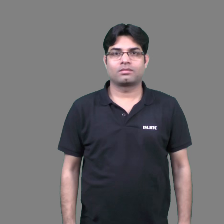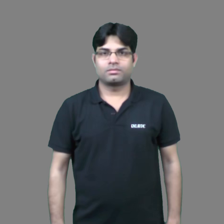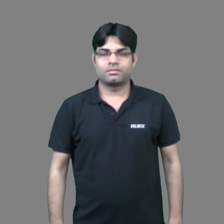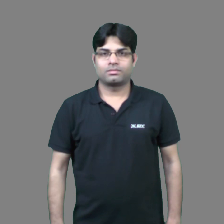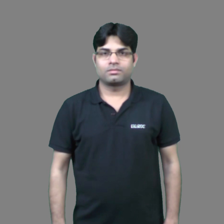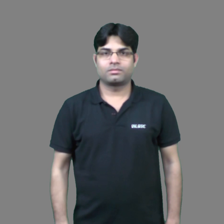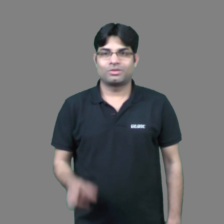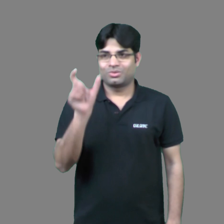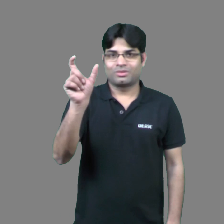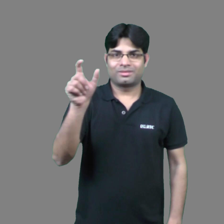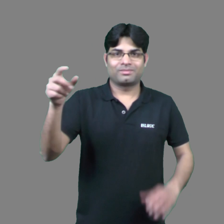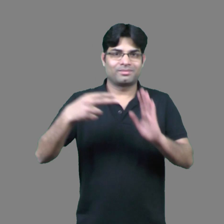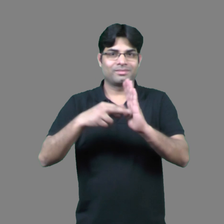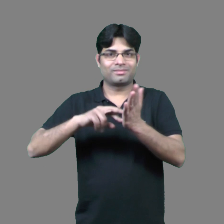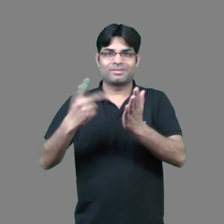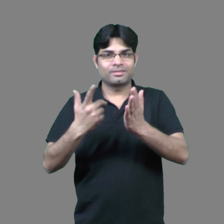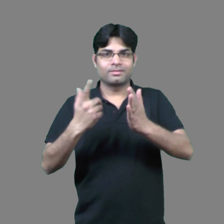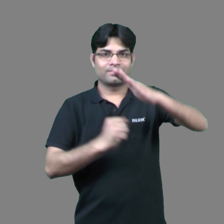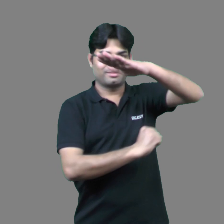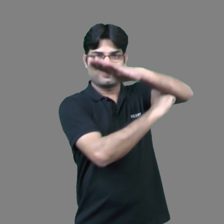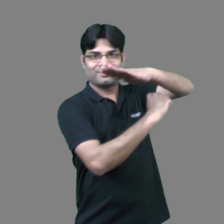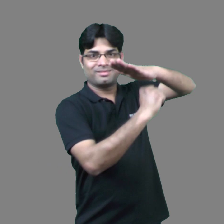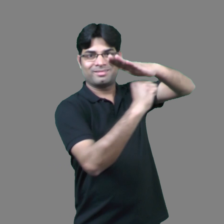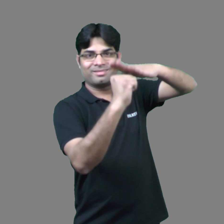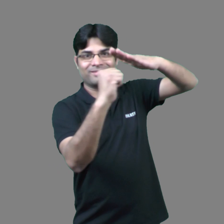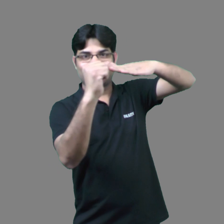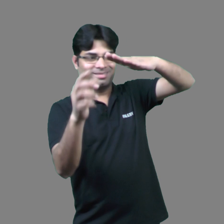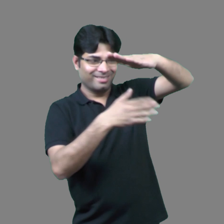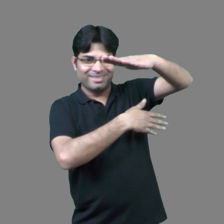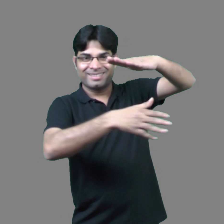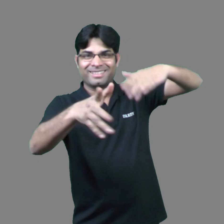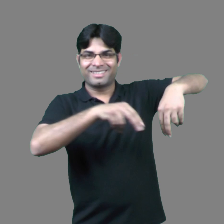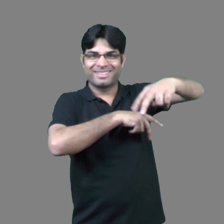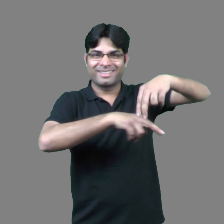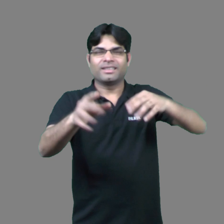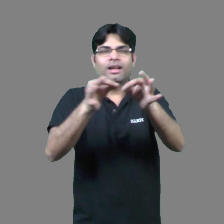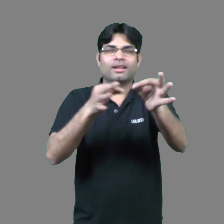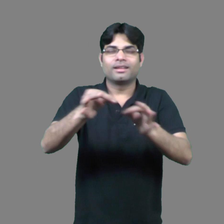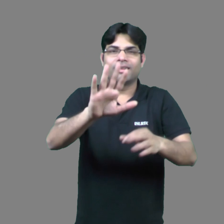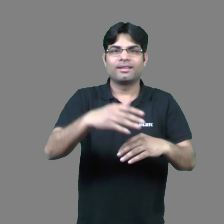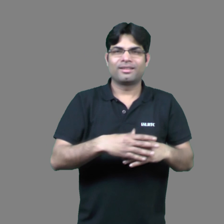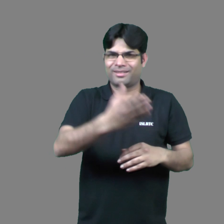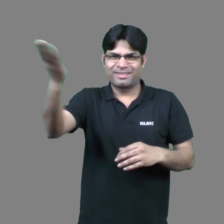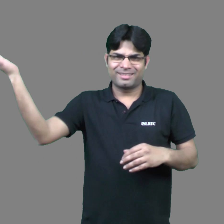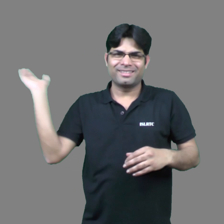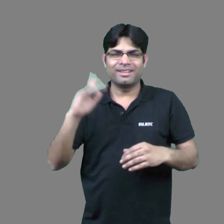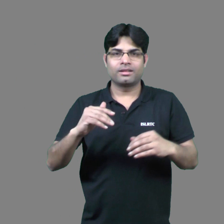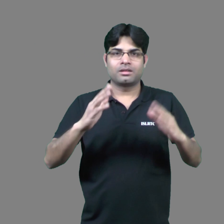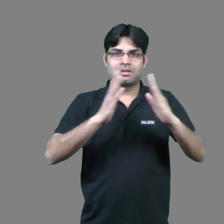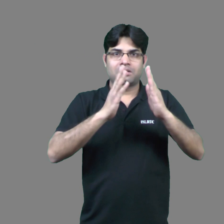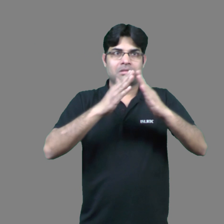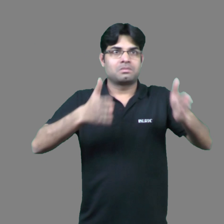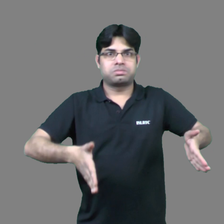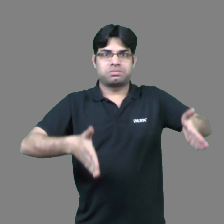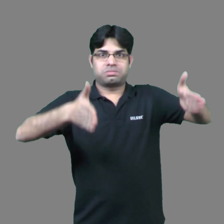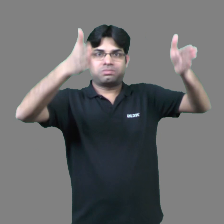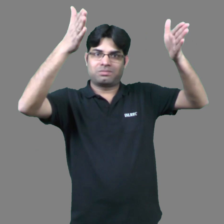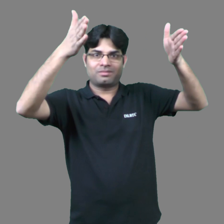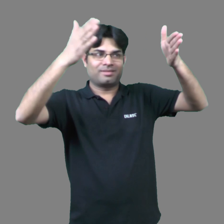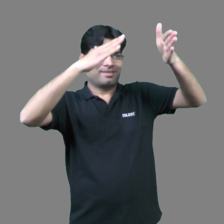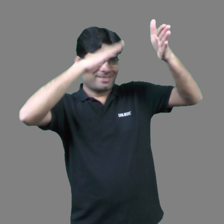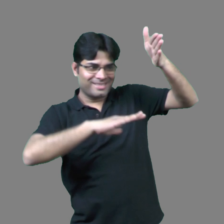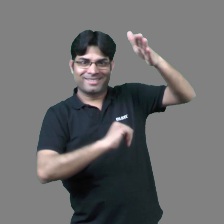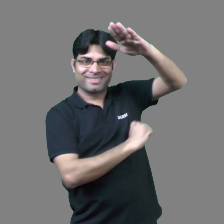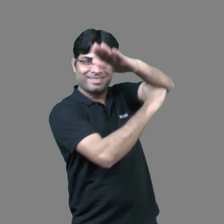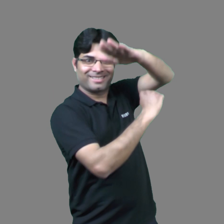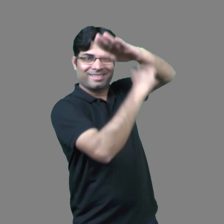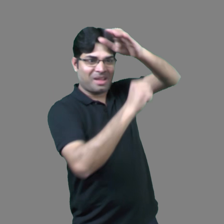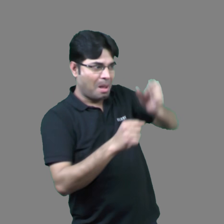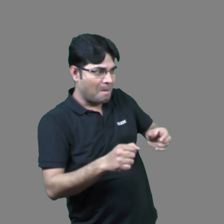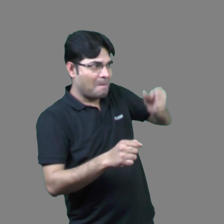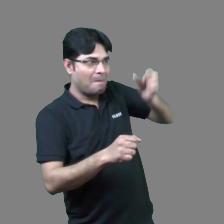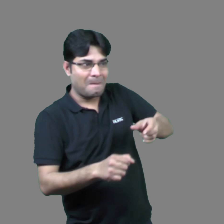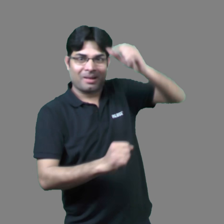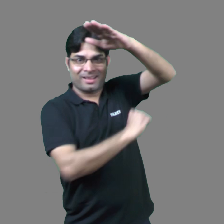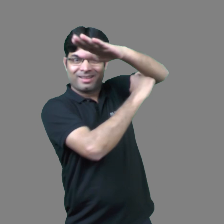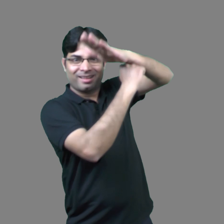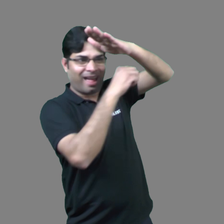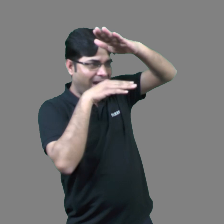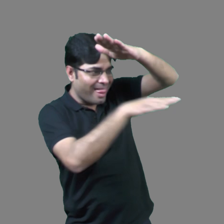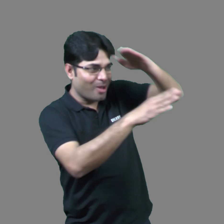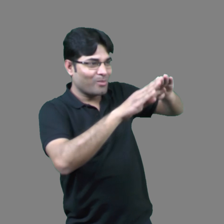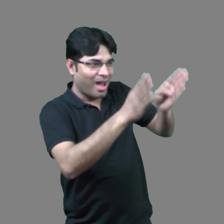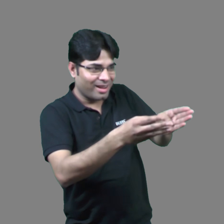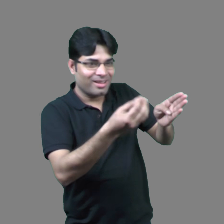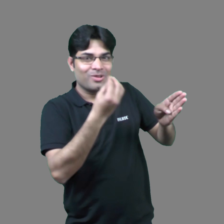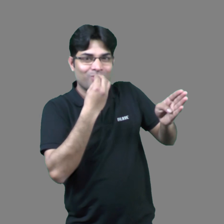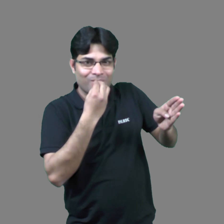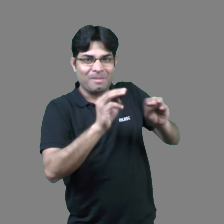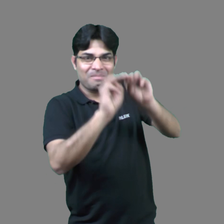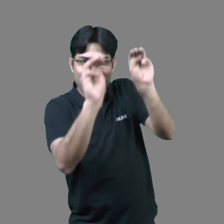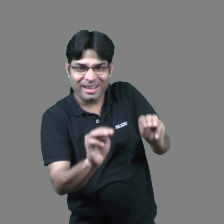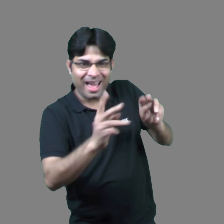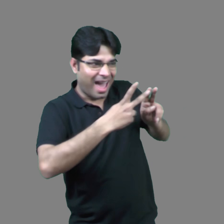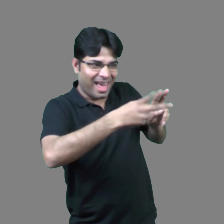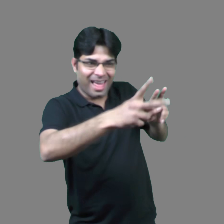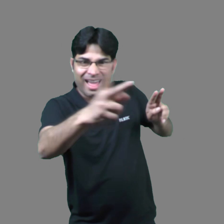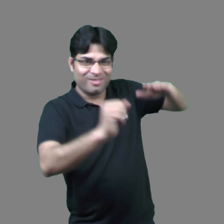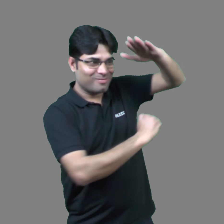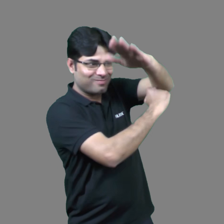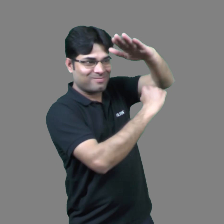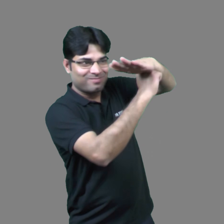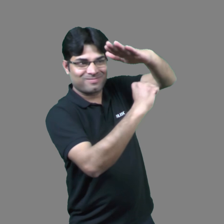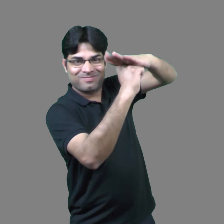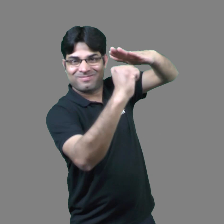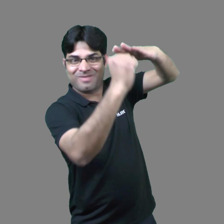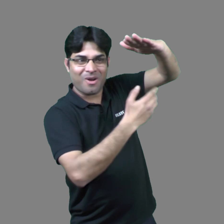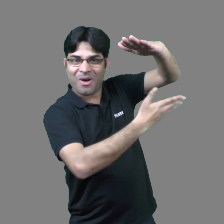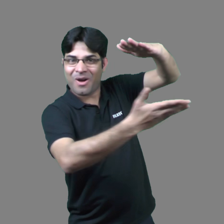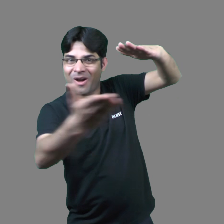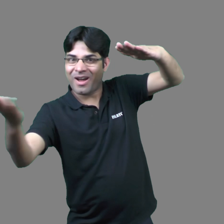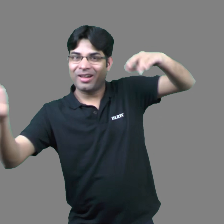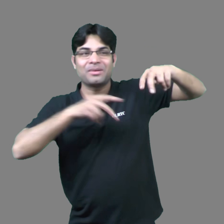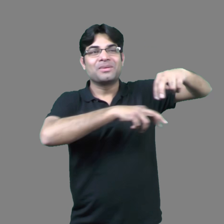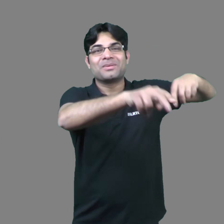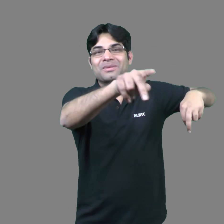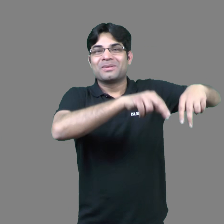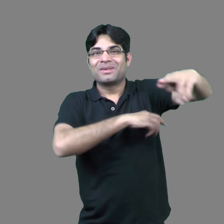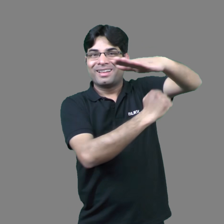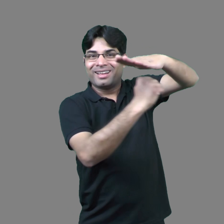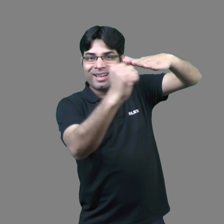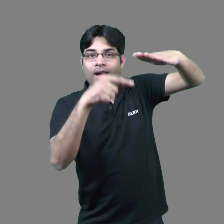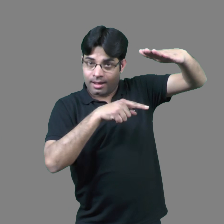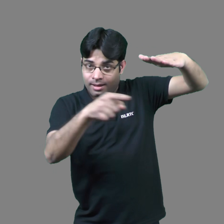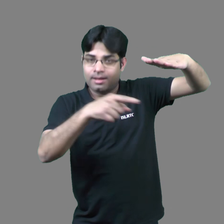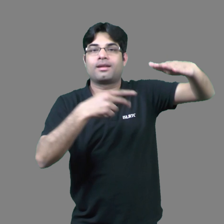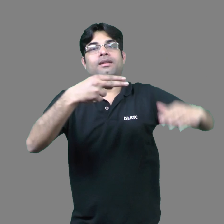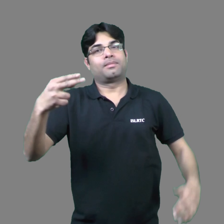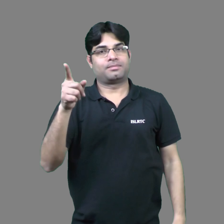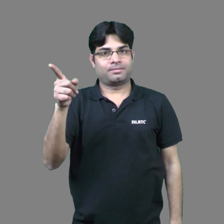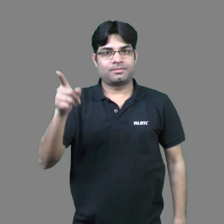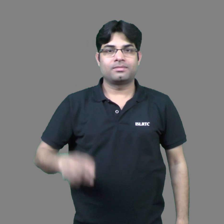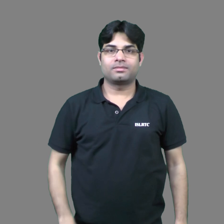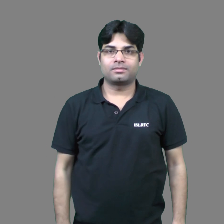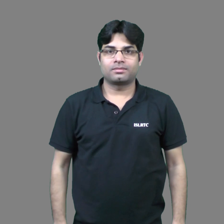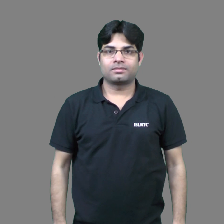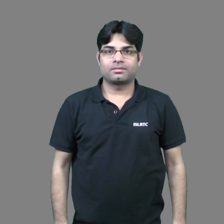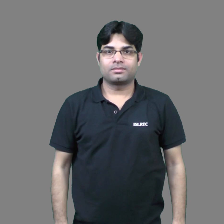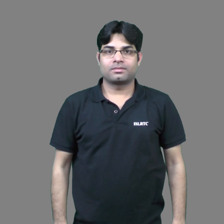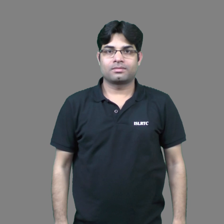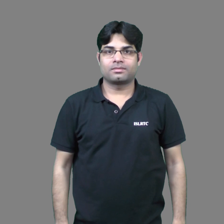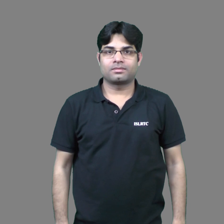Podium